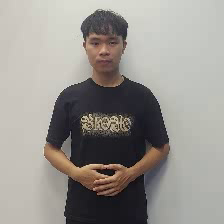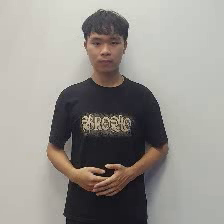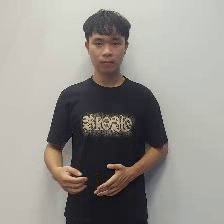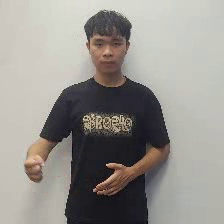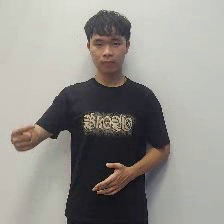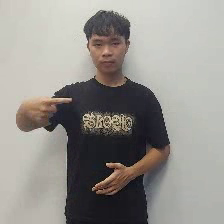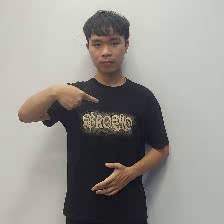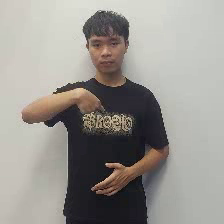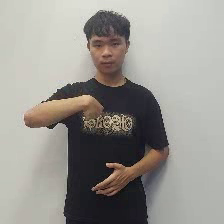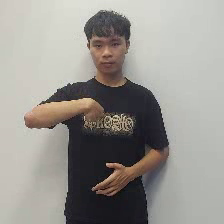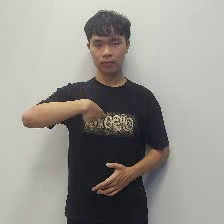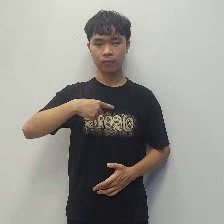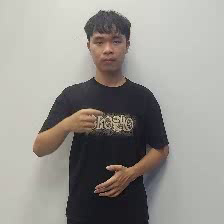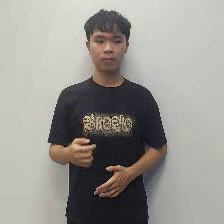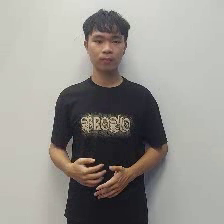Tôi